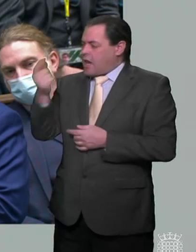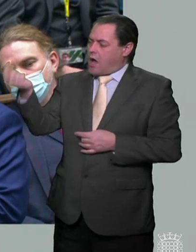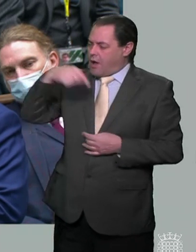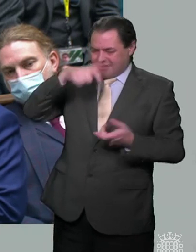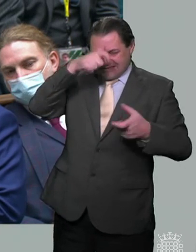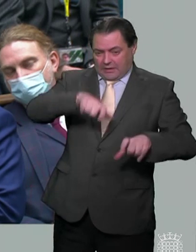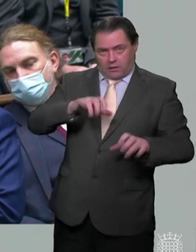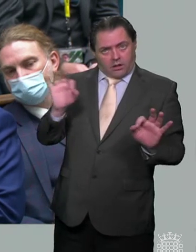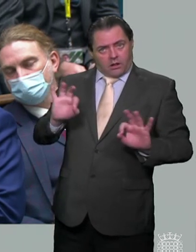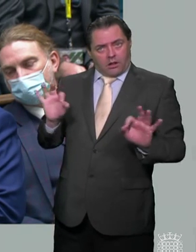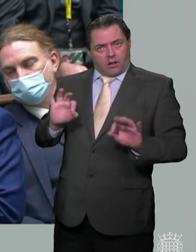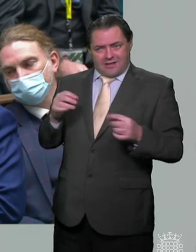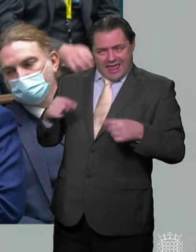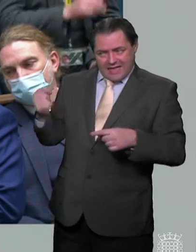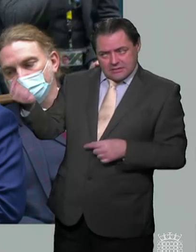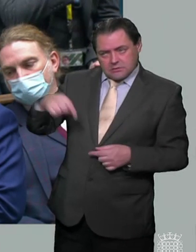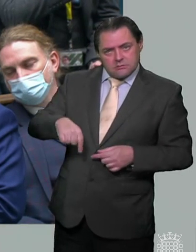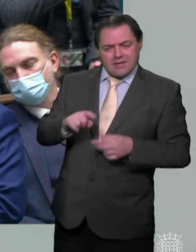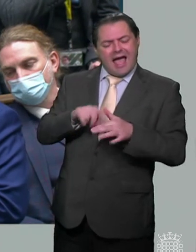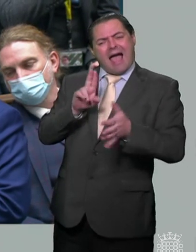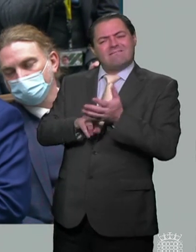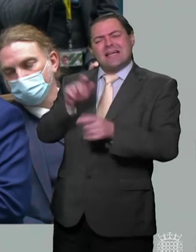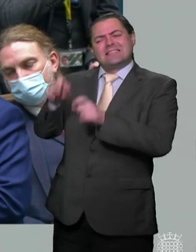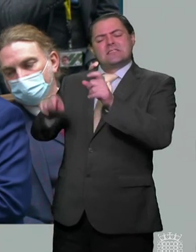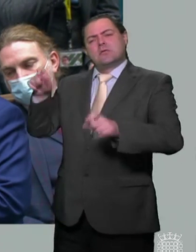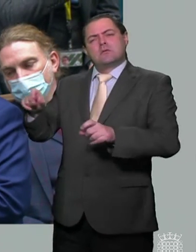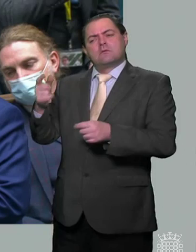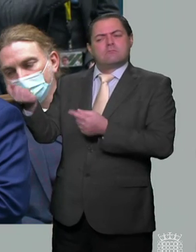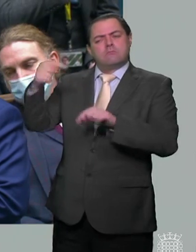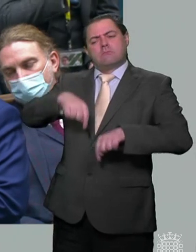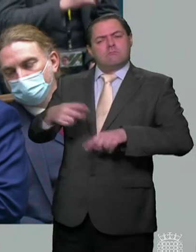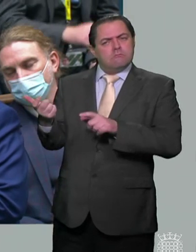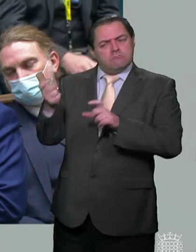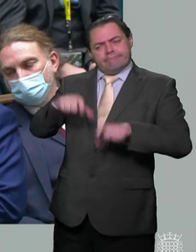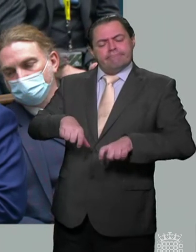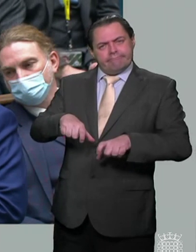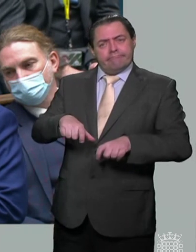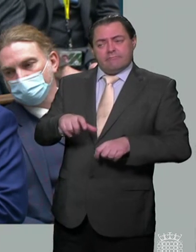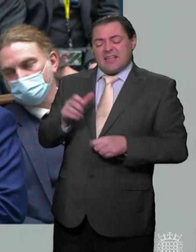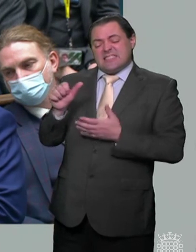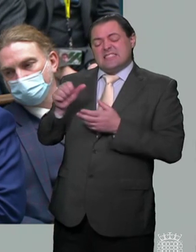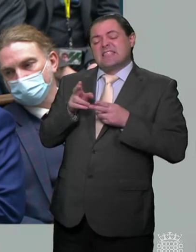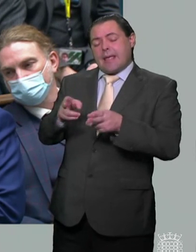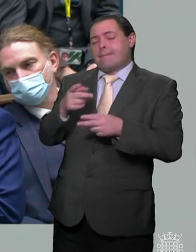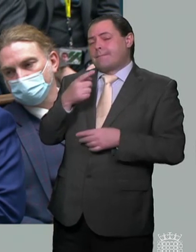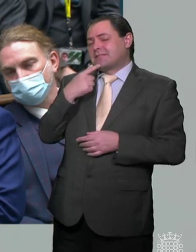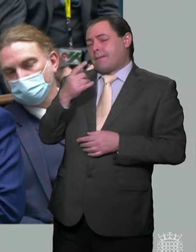When the Afghan citizens resettlement scheme was announced on 18 August, the Government talked about resettling